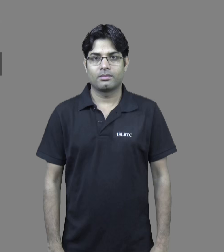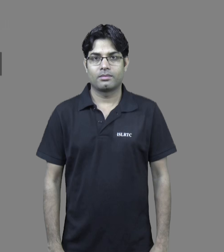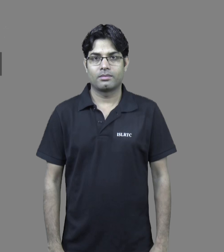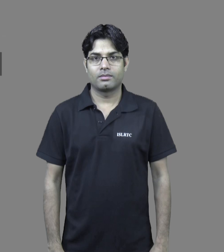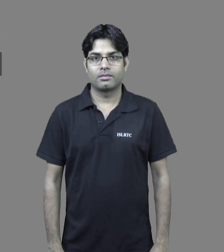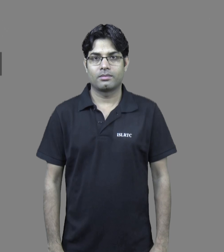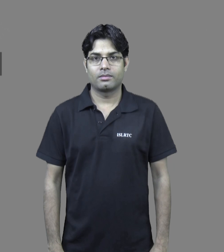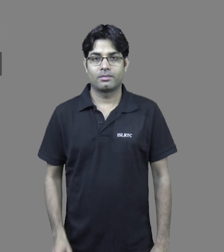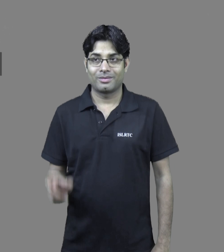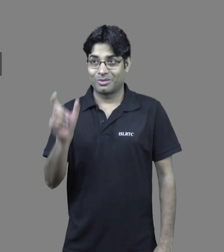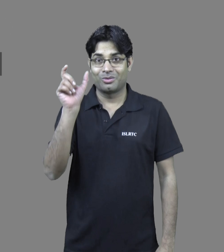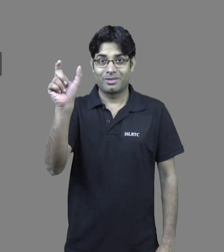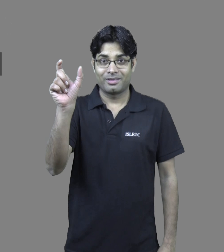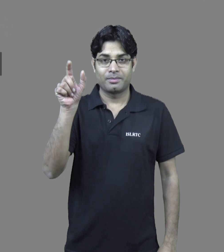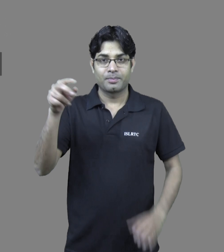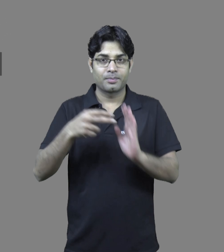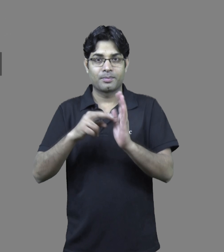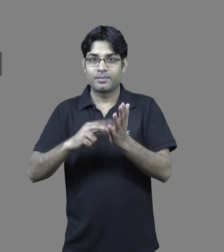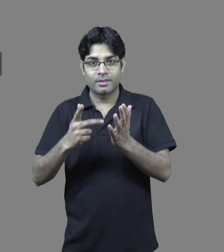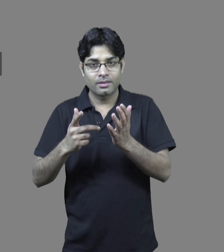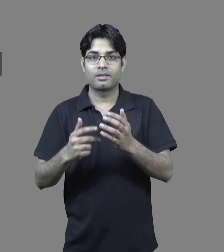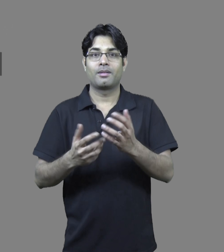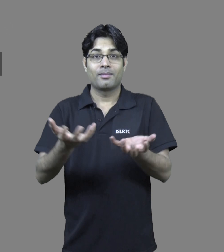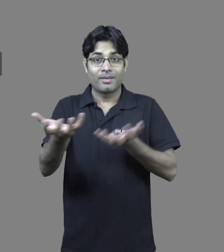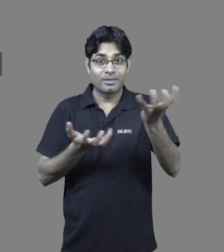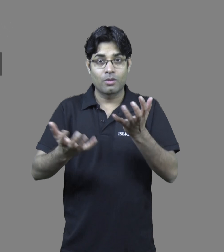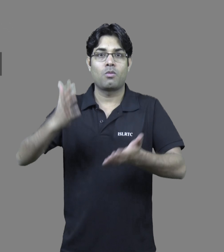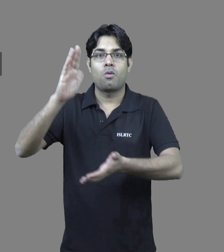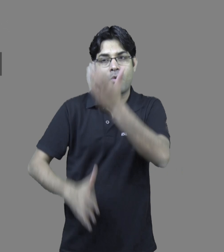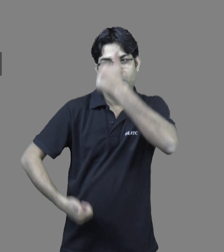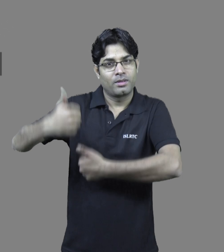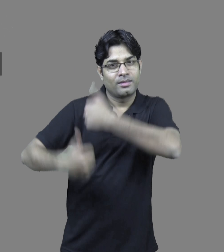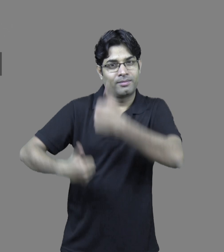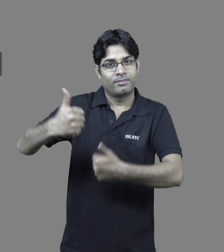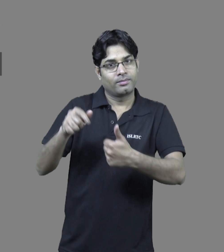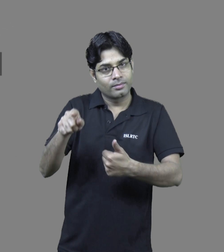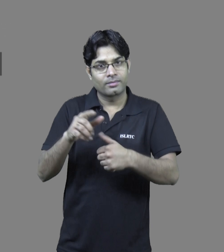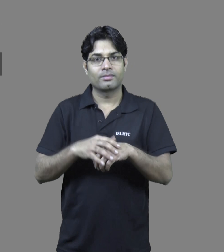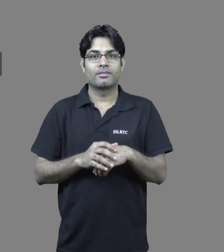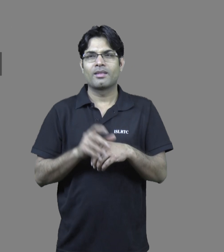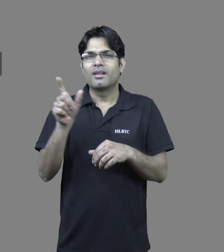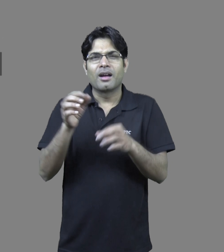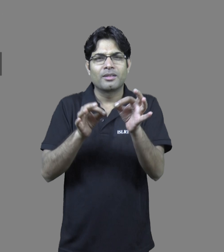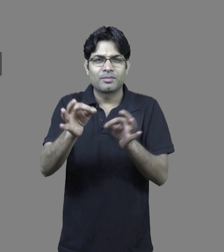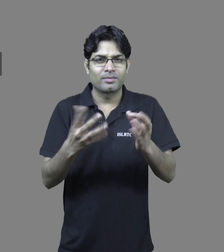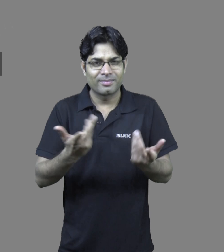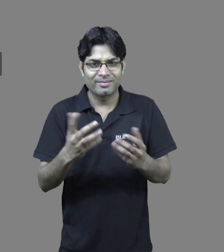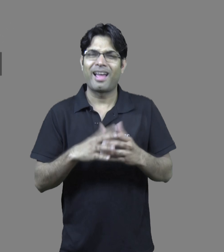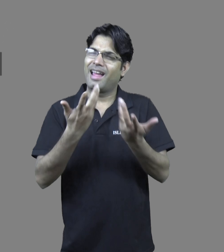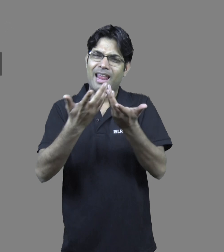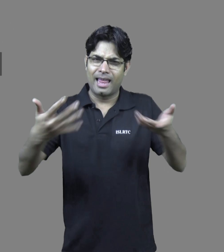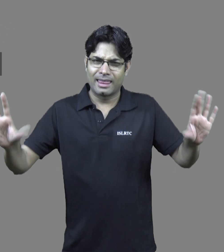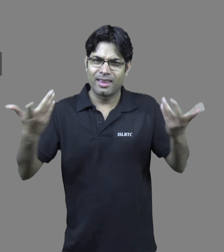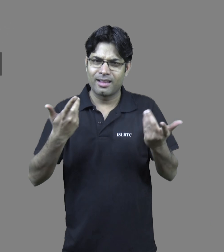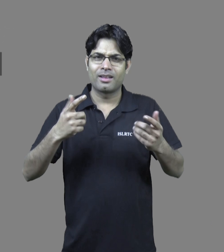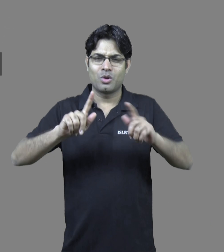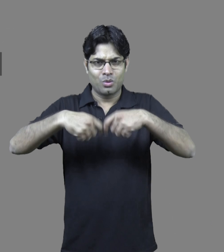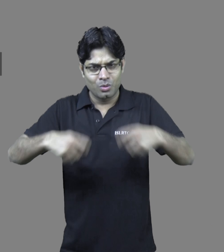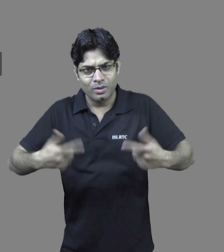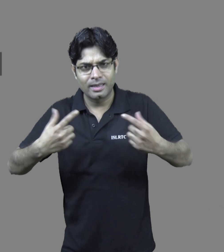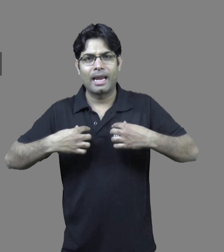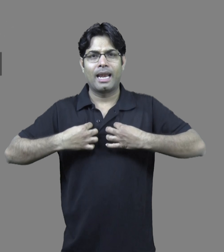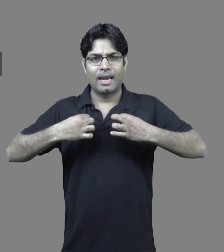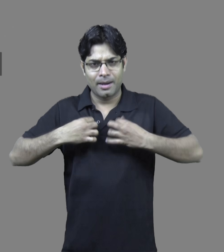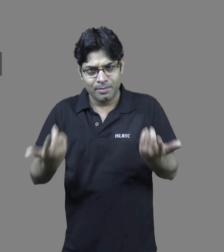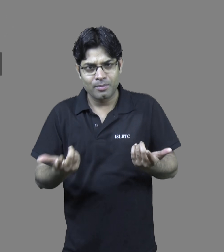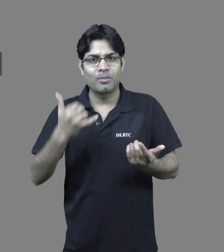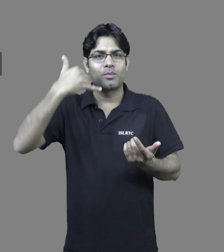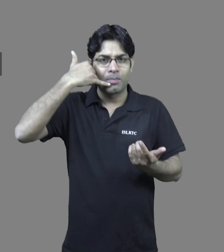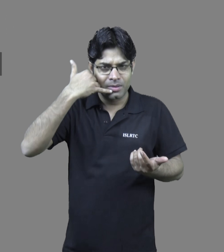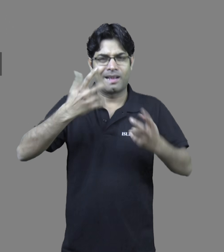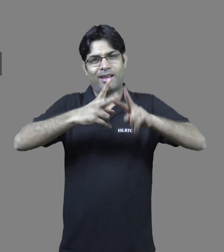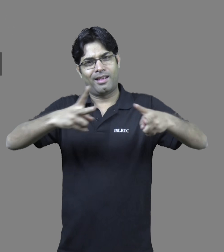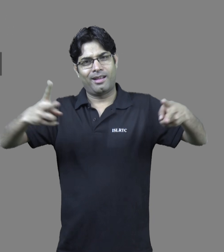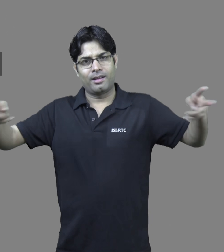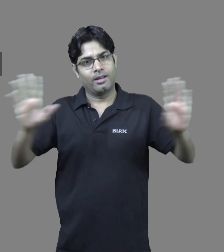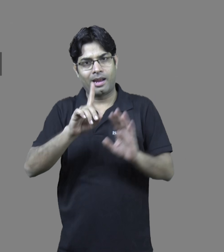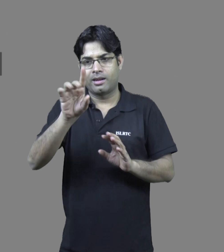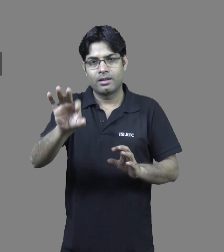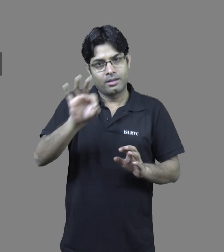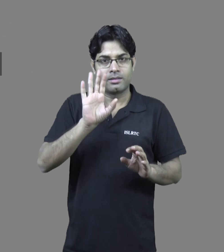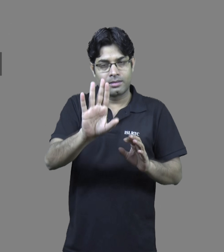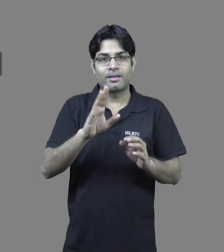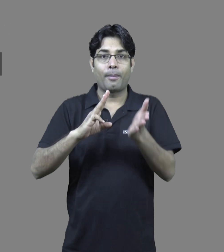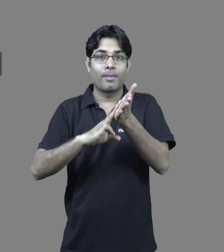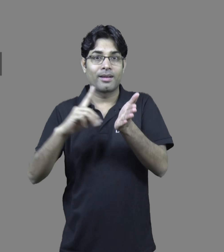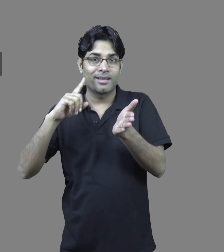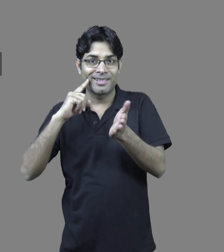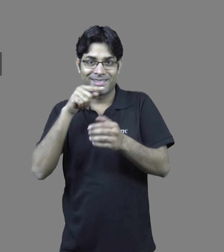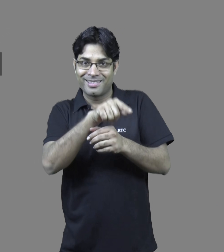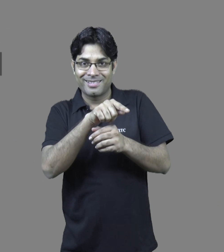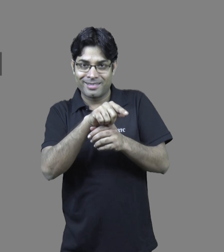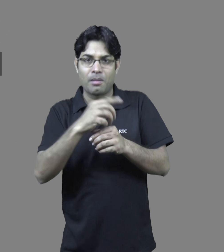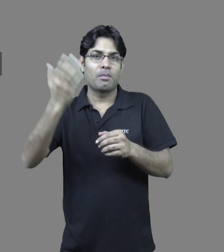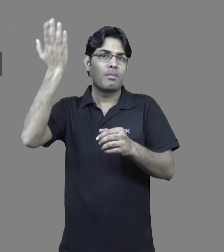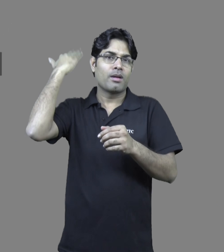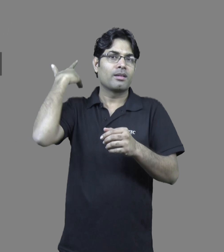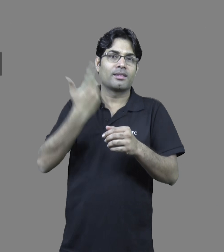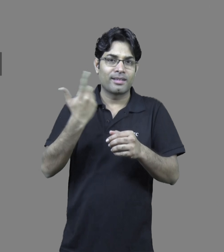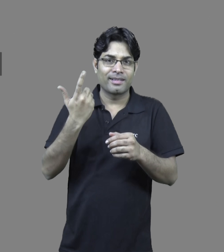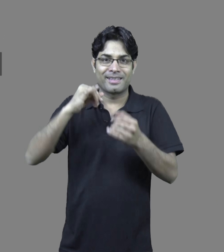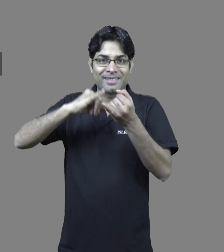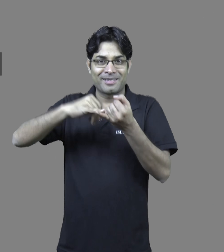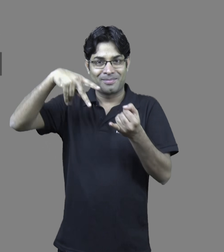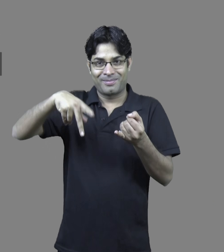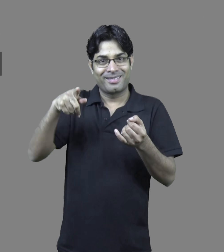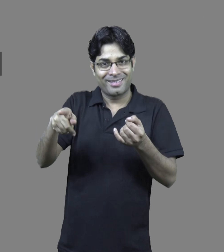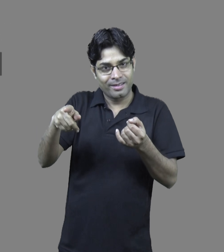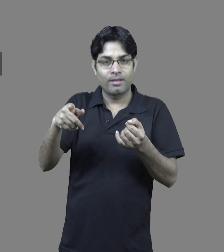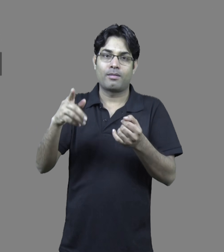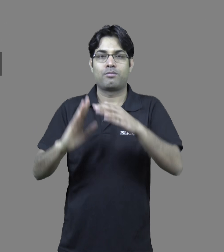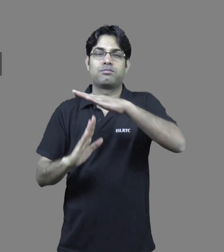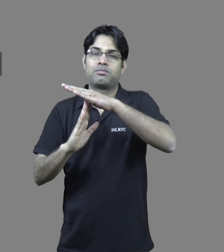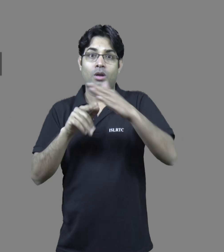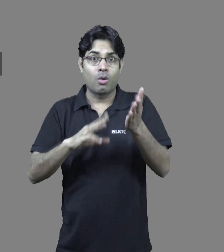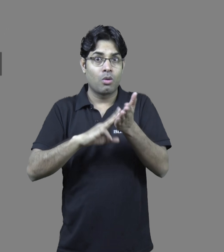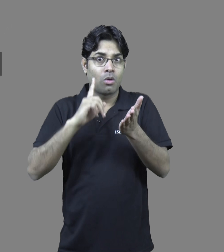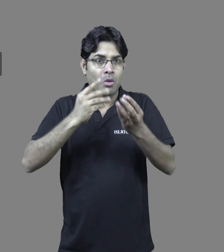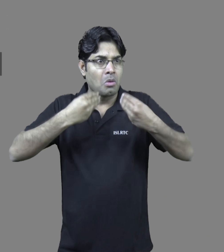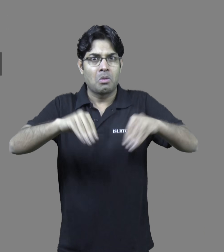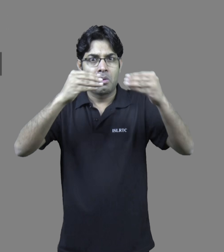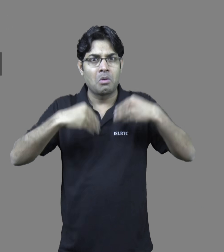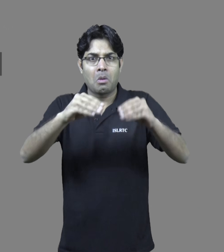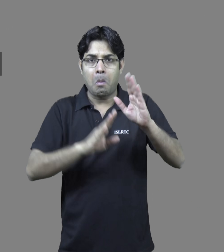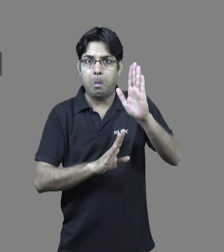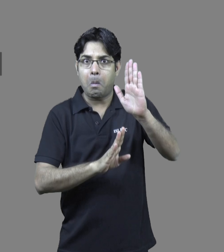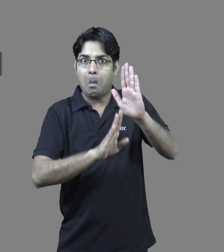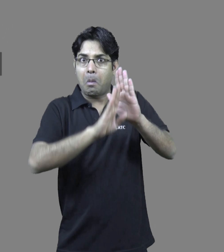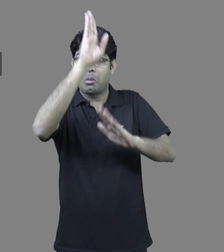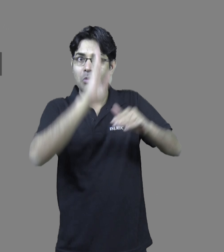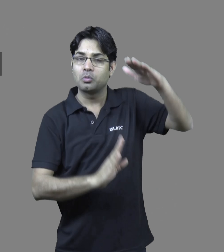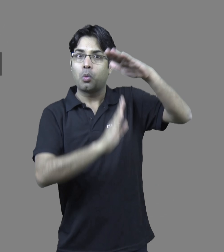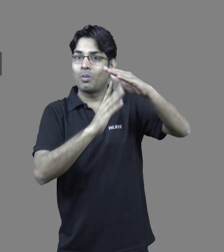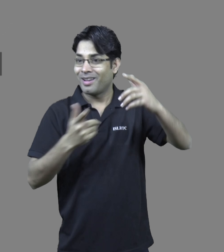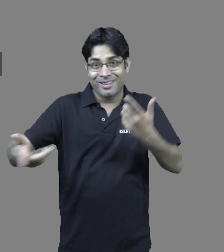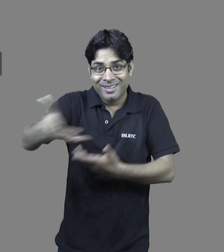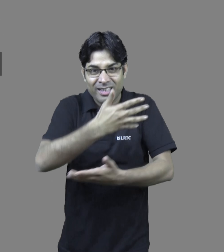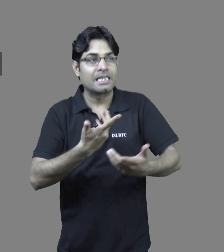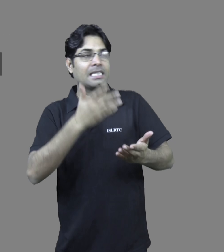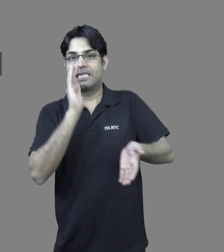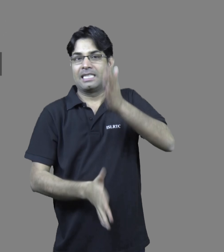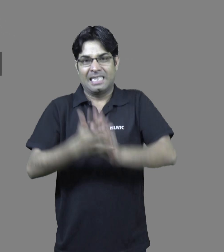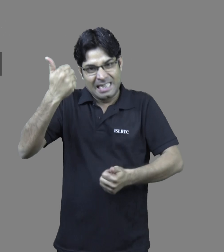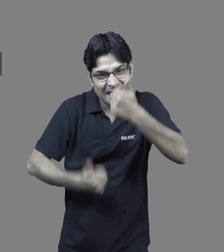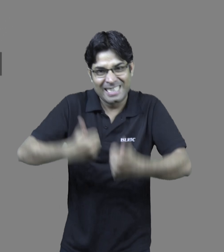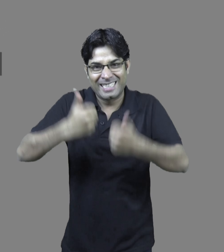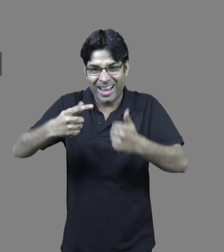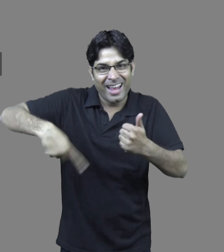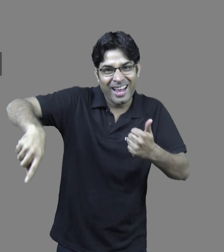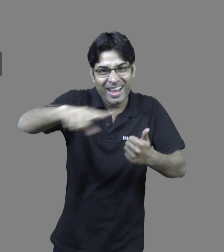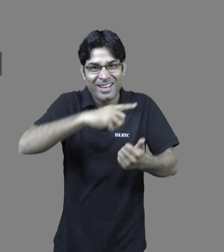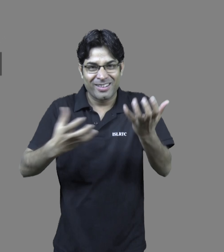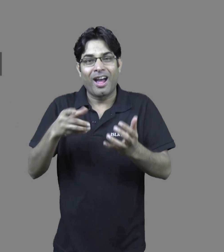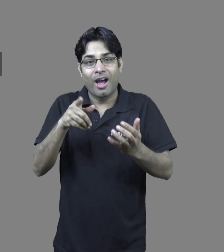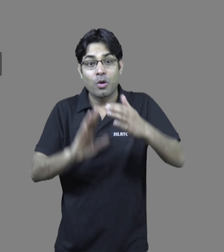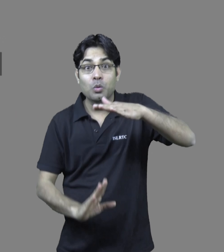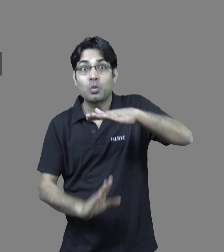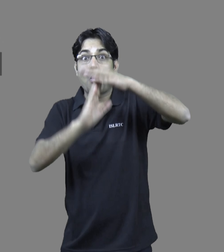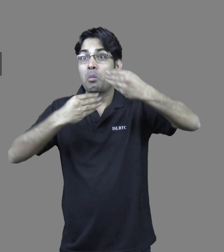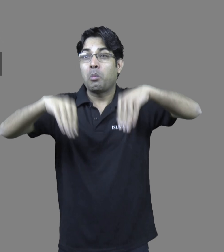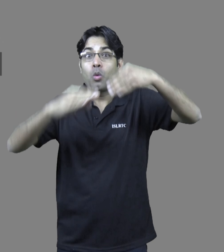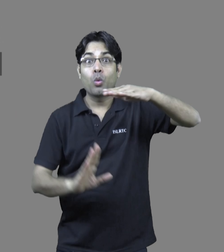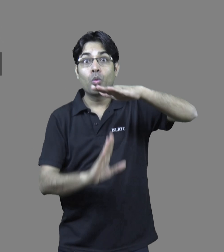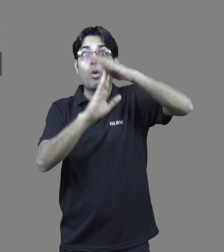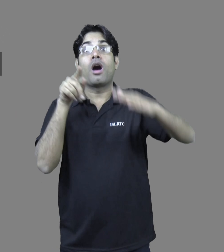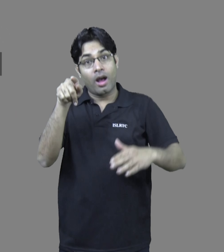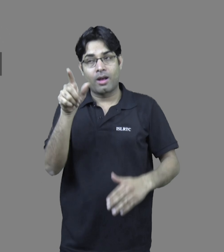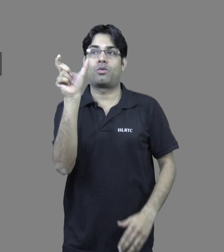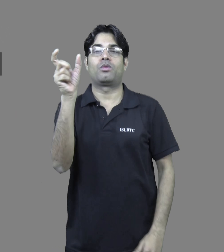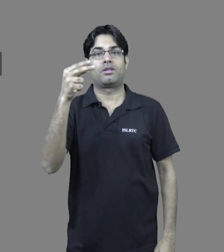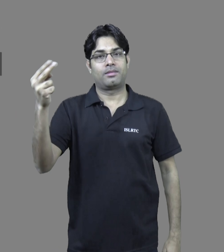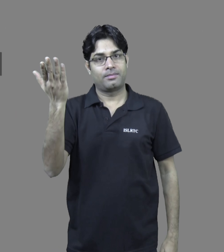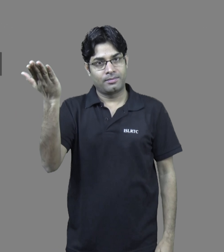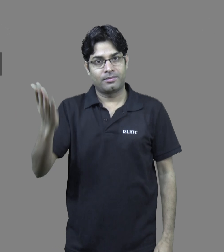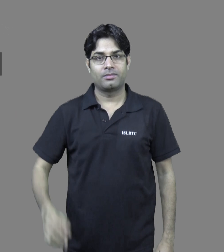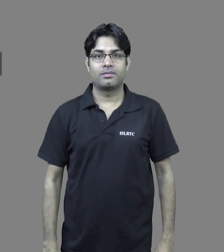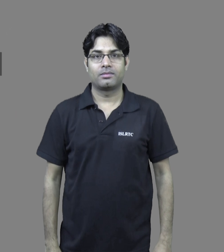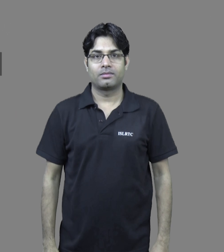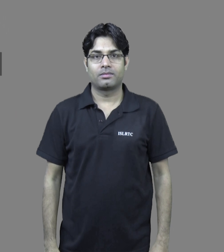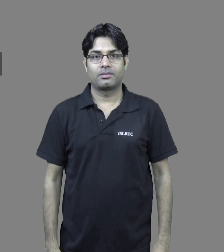Market Challenger